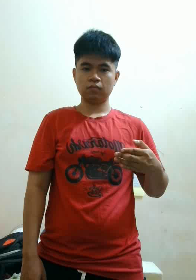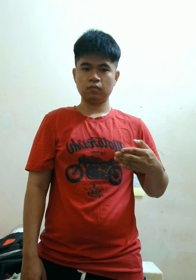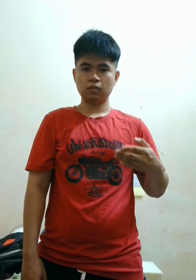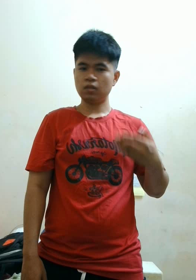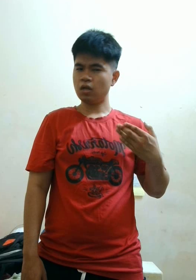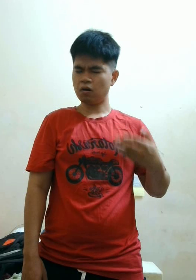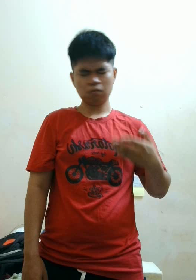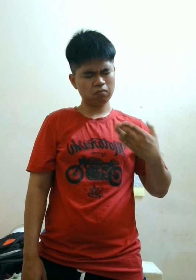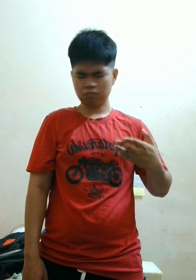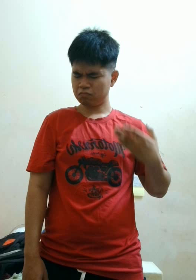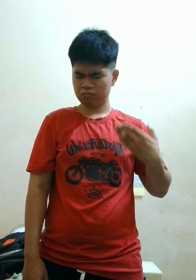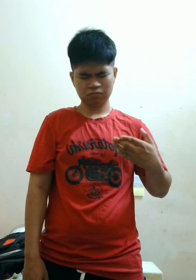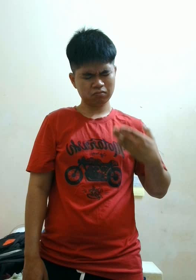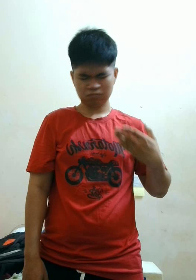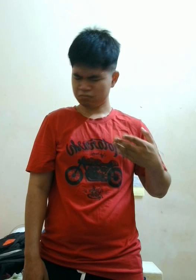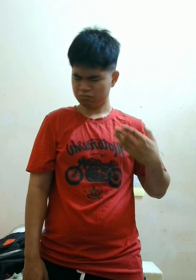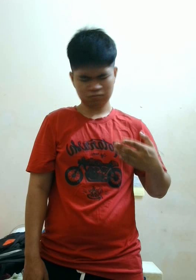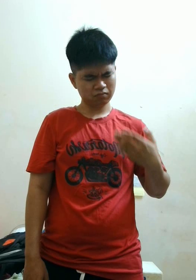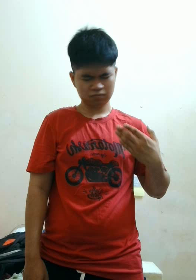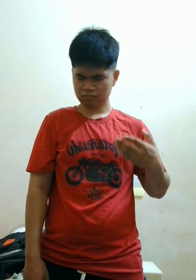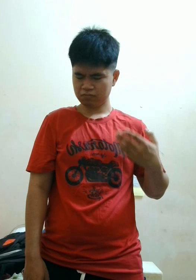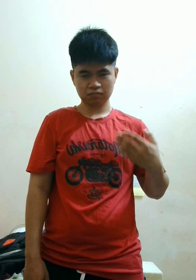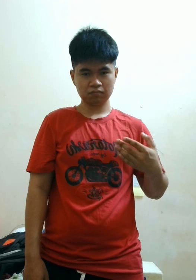nong